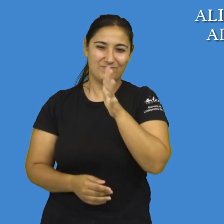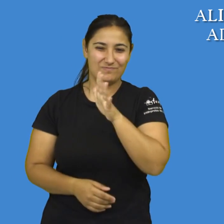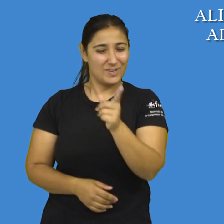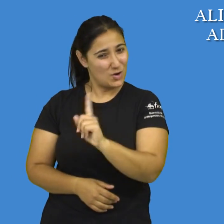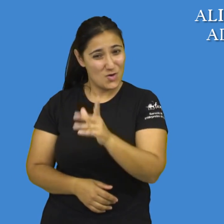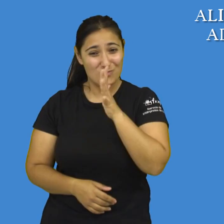no